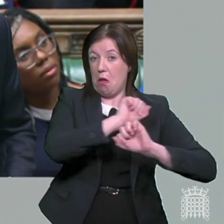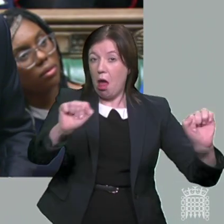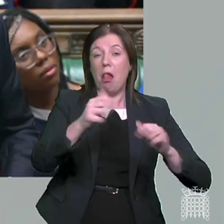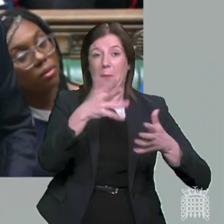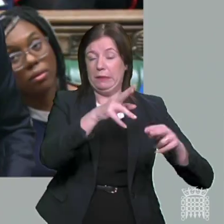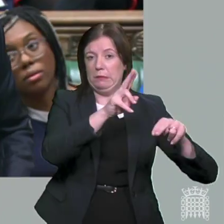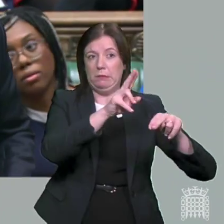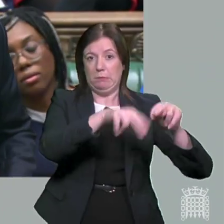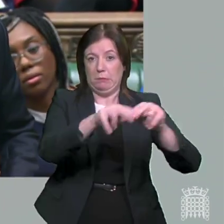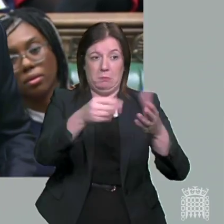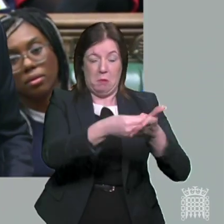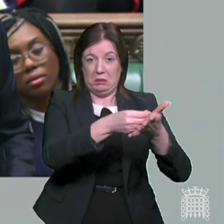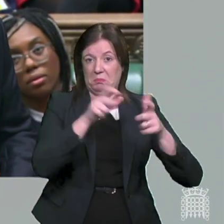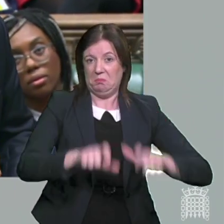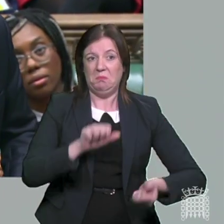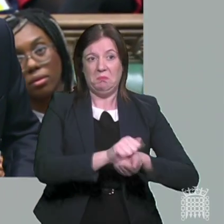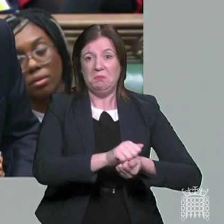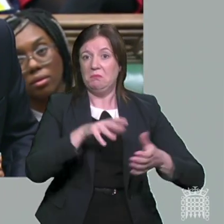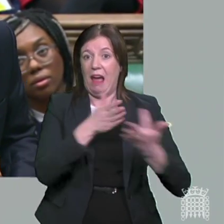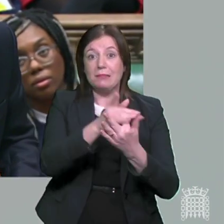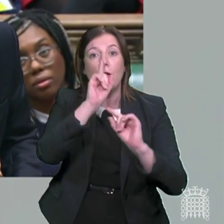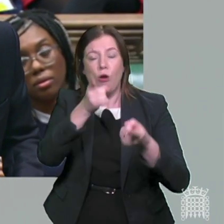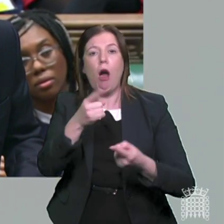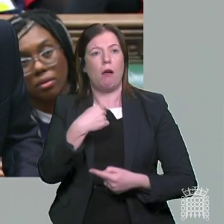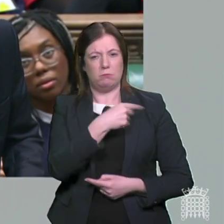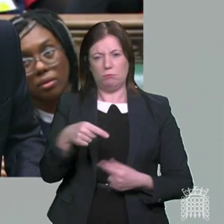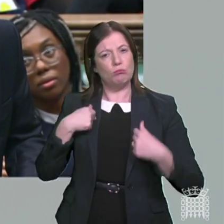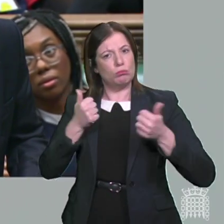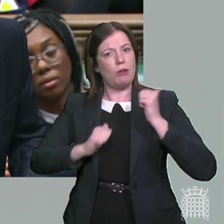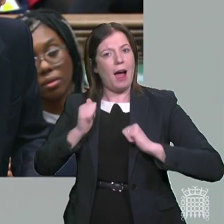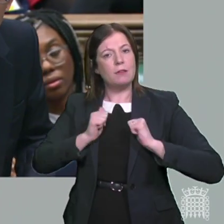I am aware of the case the honourable Gentleman has raised, and we are looking at it.